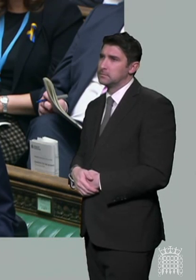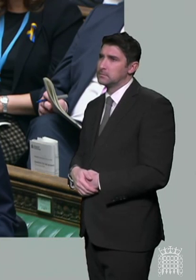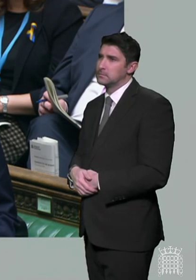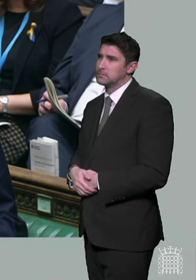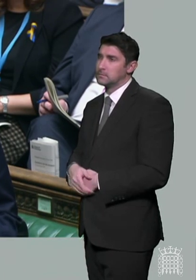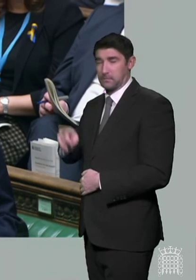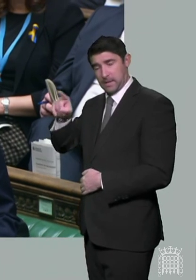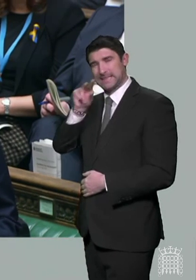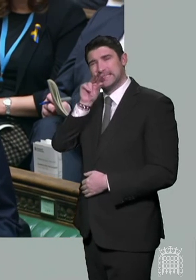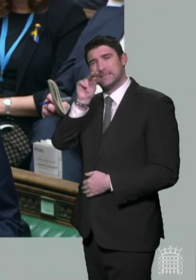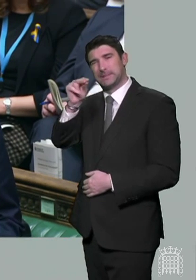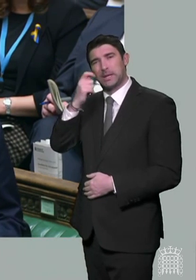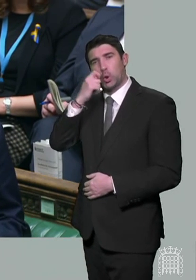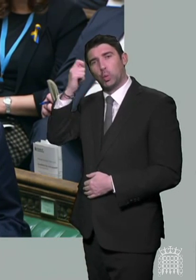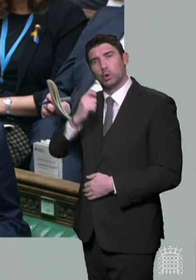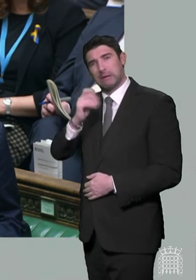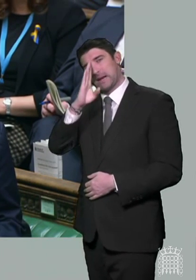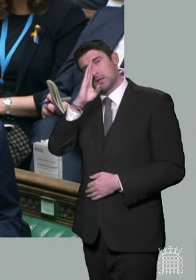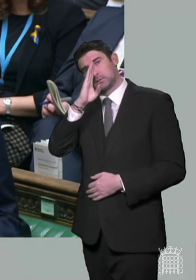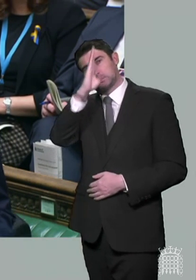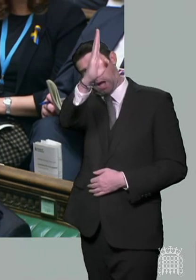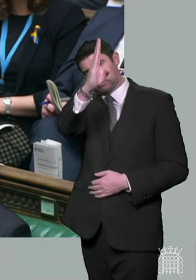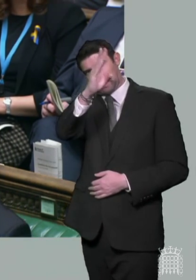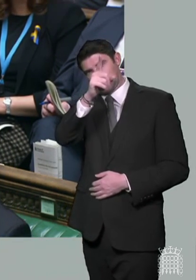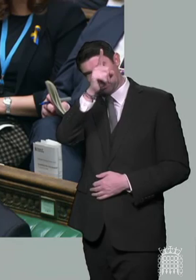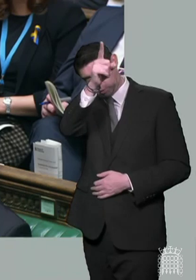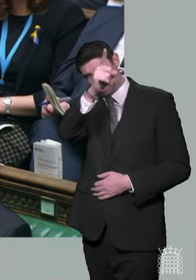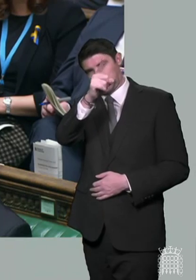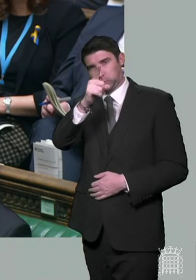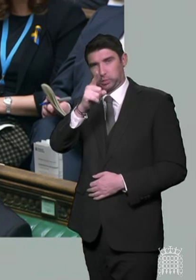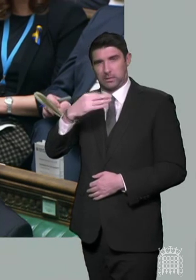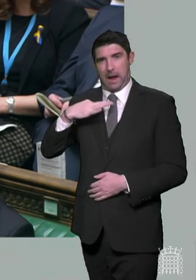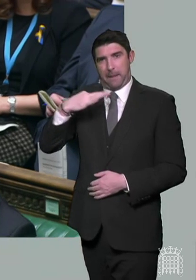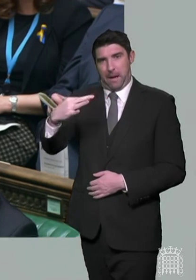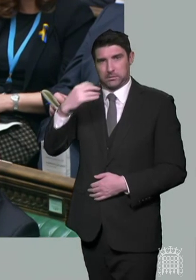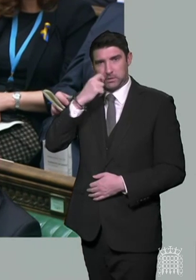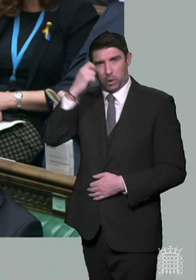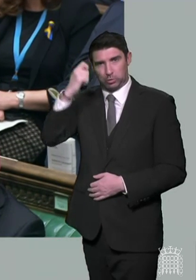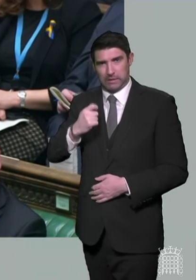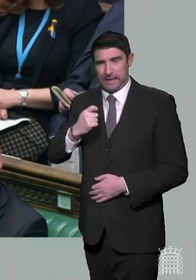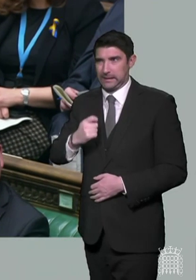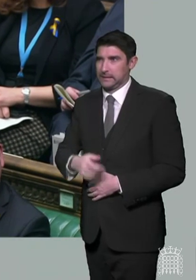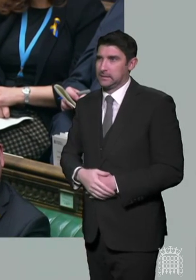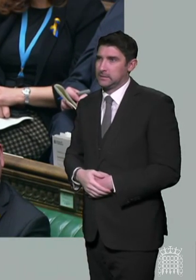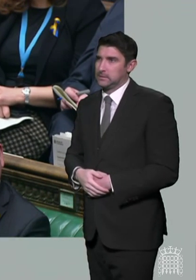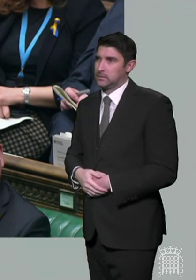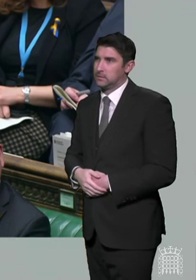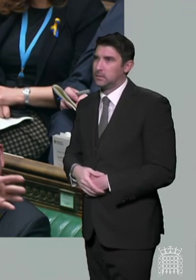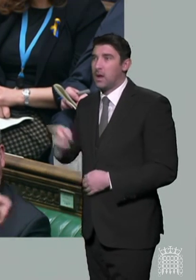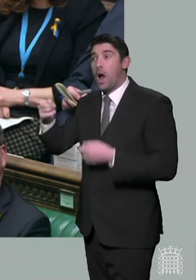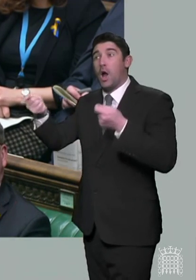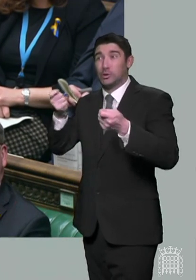Diakuiu, diakuiu vashomu narodu.